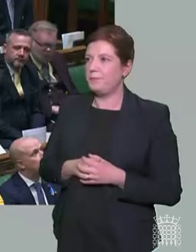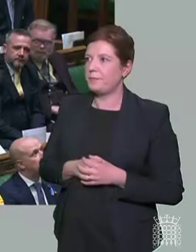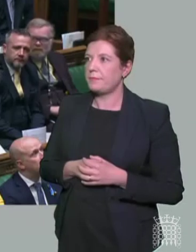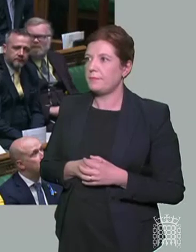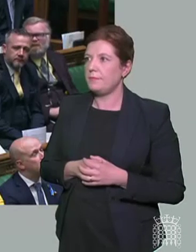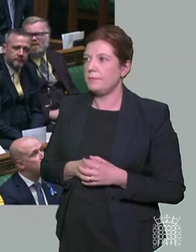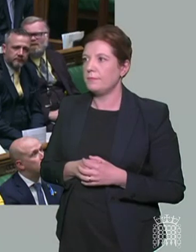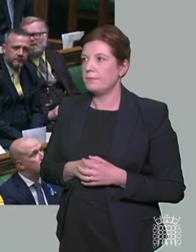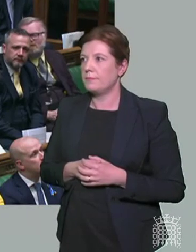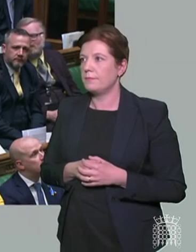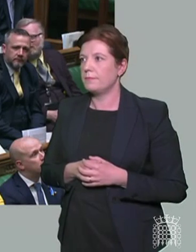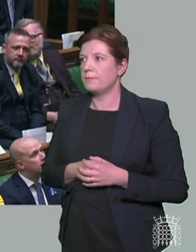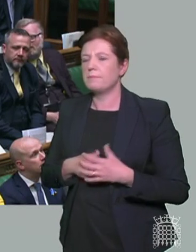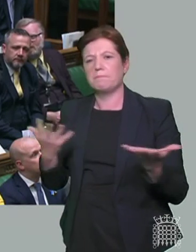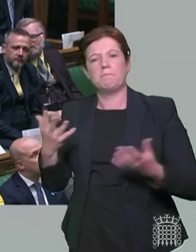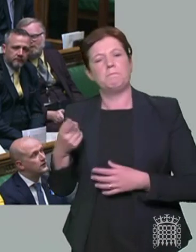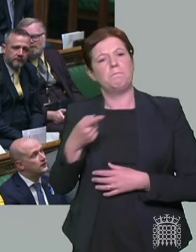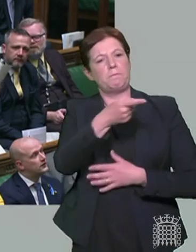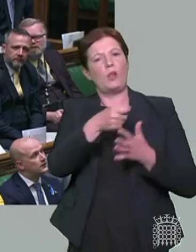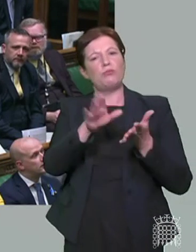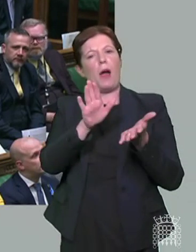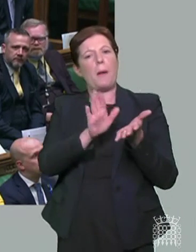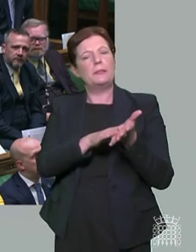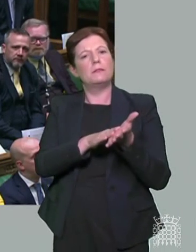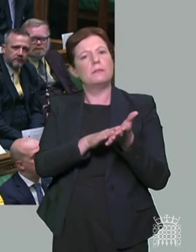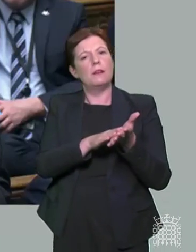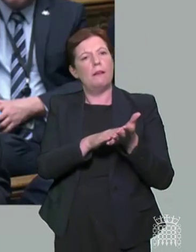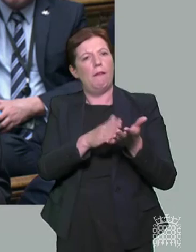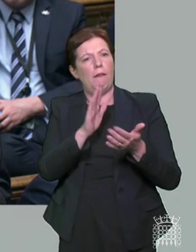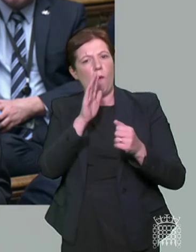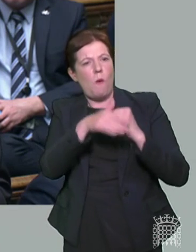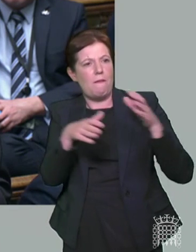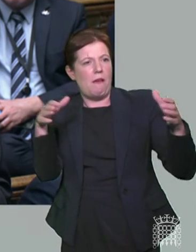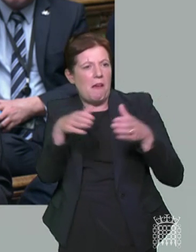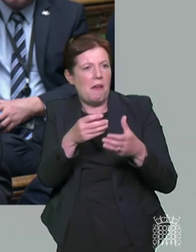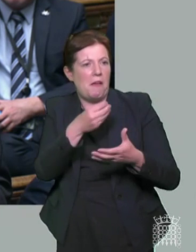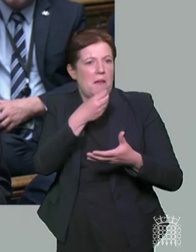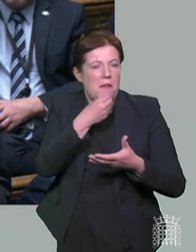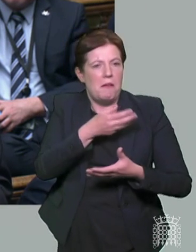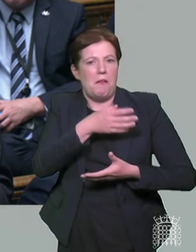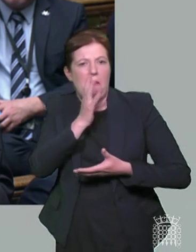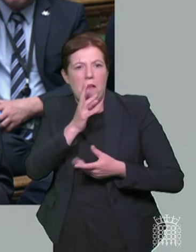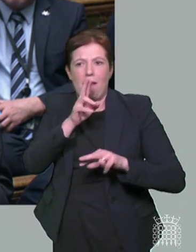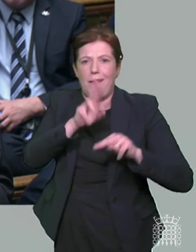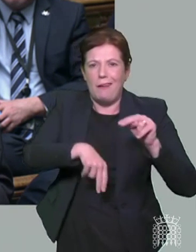The Prime Minister’s fundamental political problem at the moment is not about parties, or fixed penalty notices, or cake.